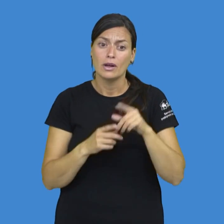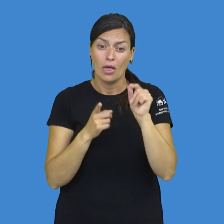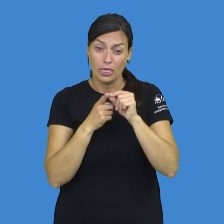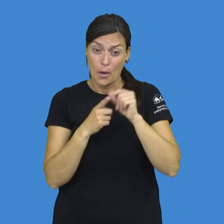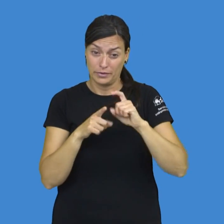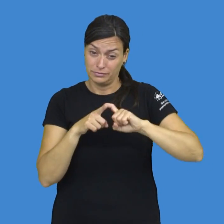diabetes